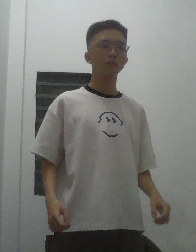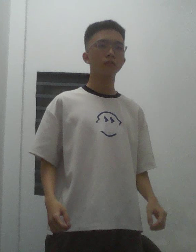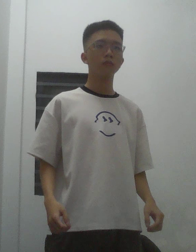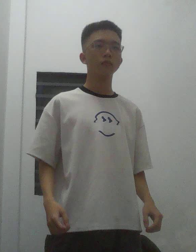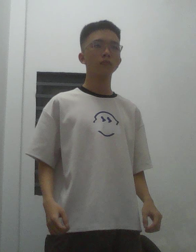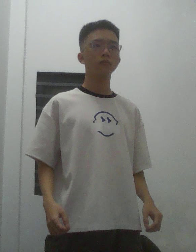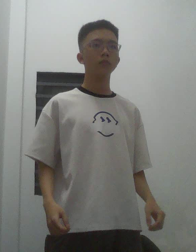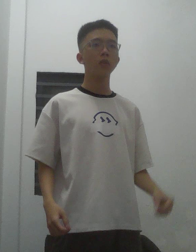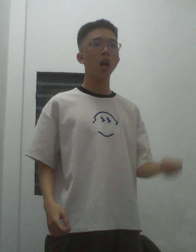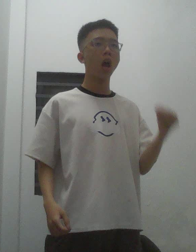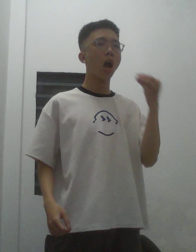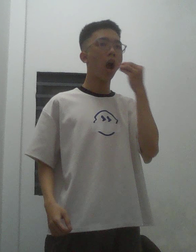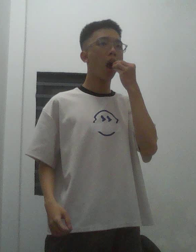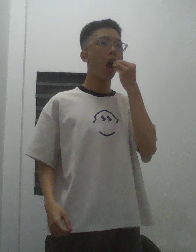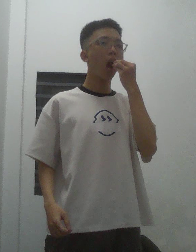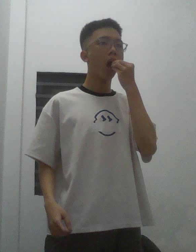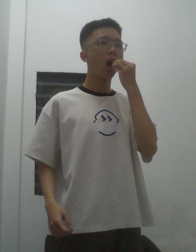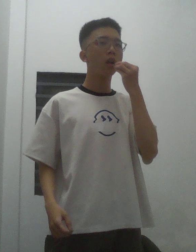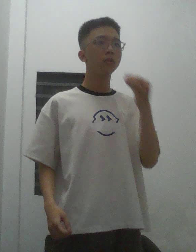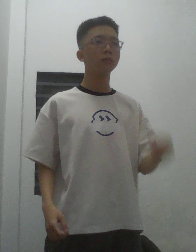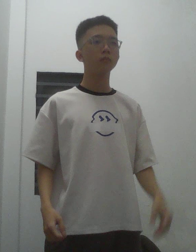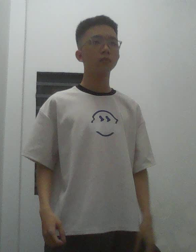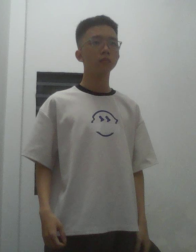an